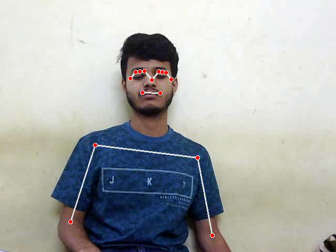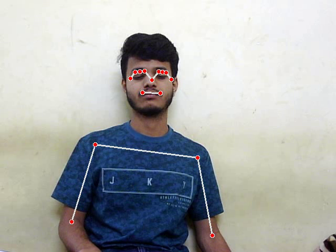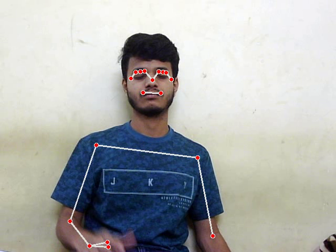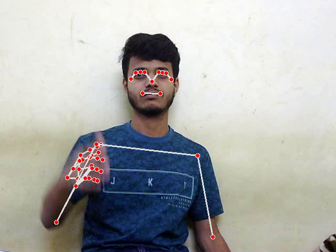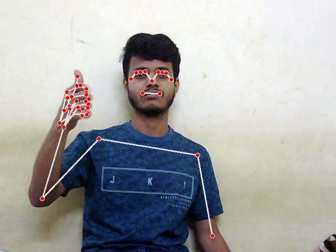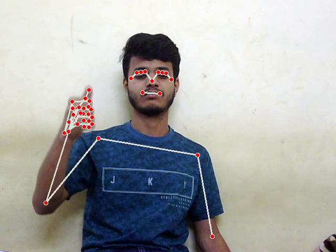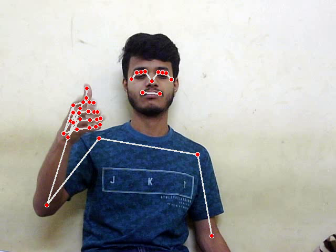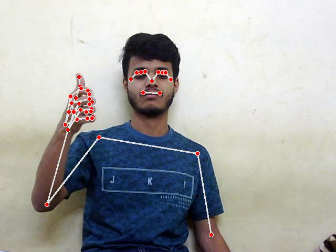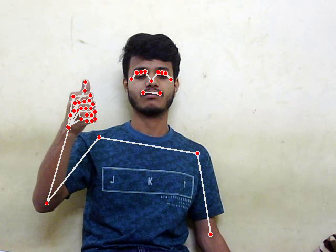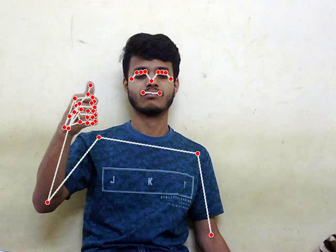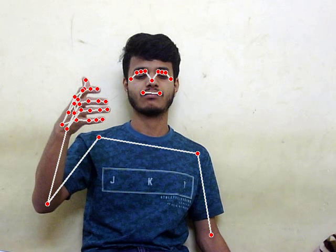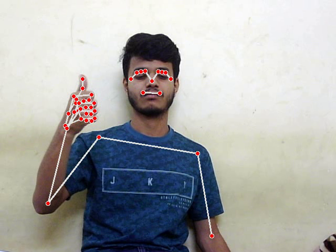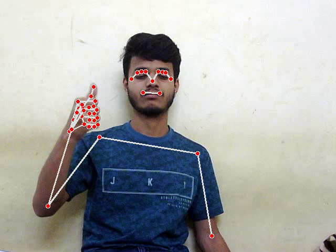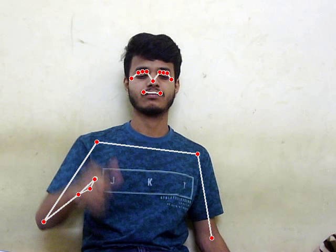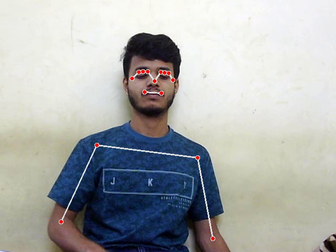milk